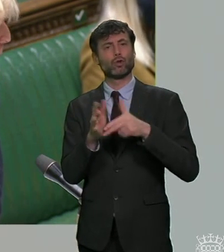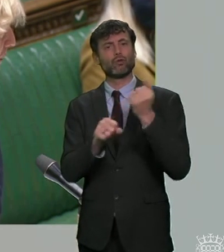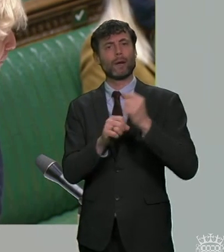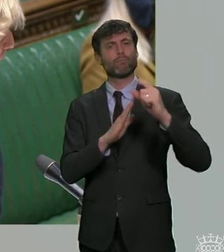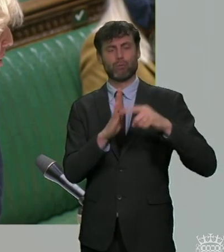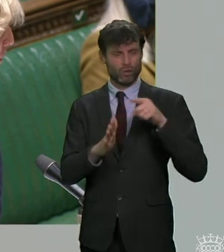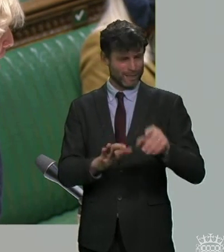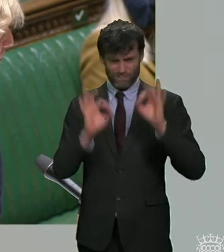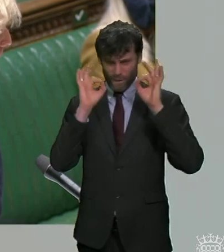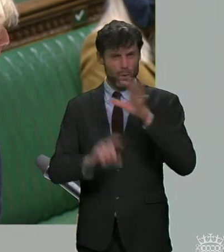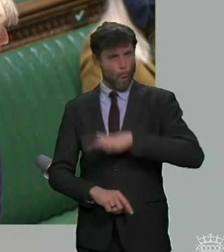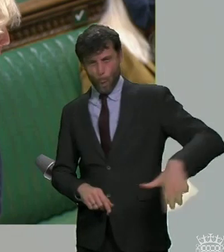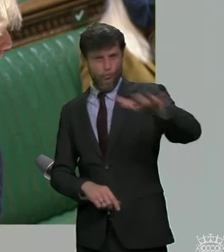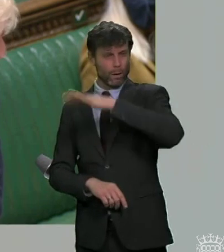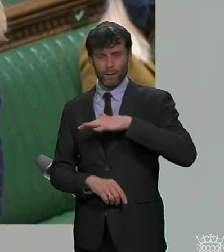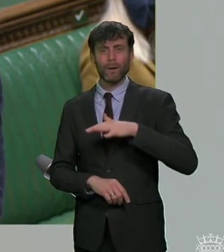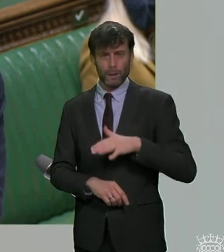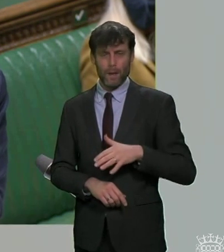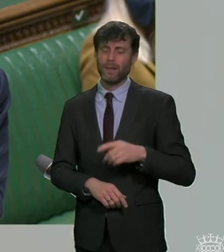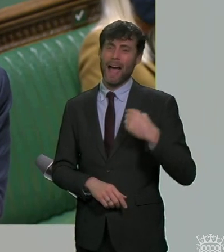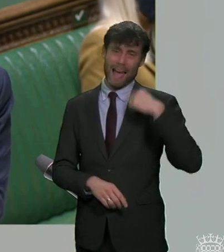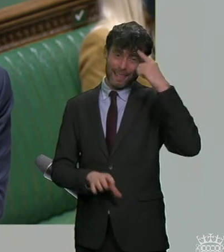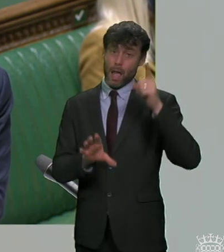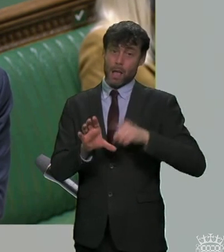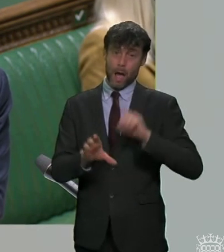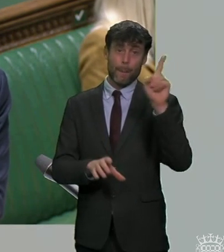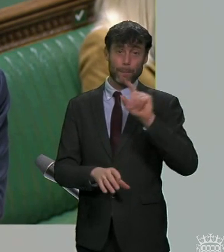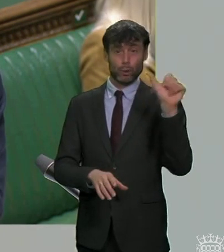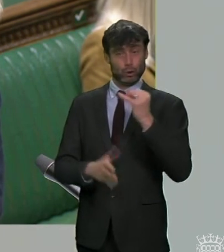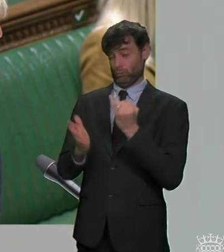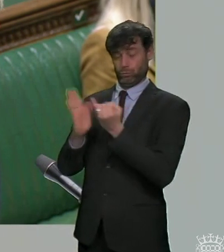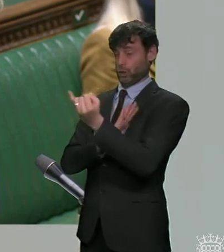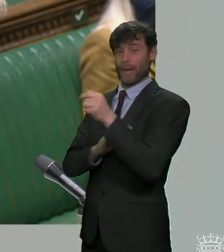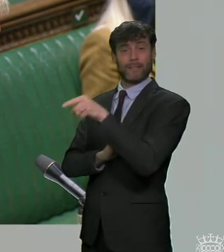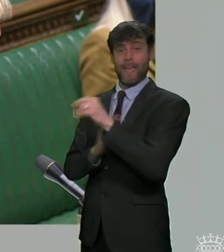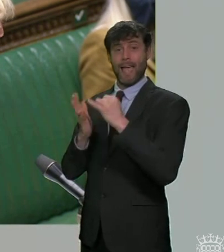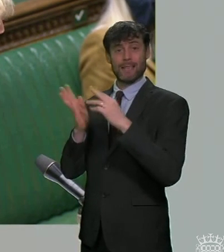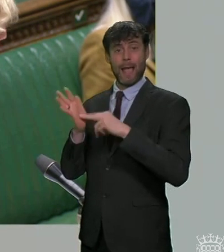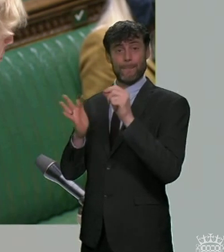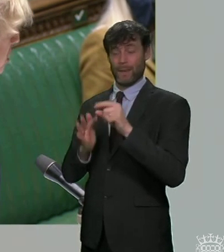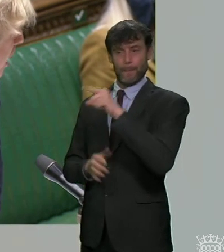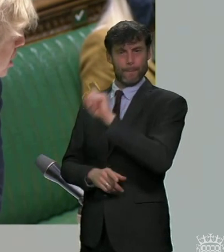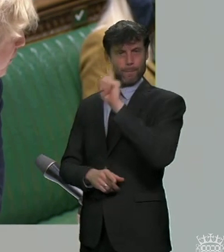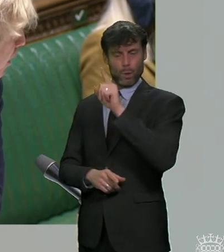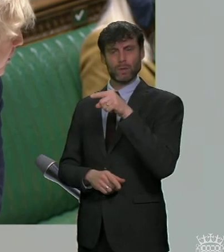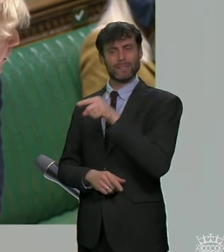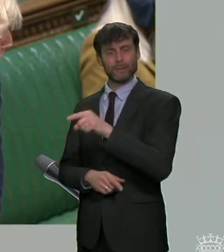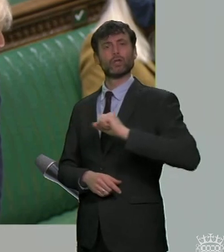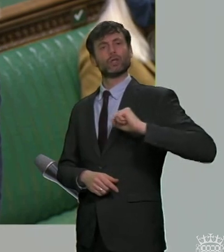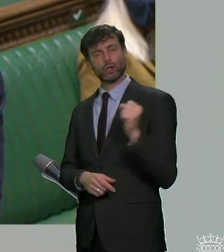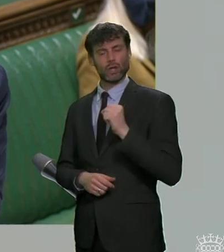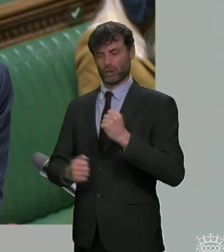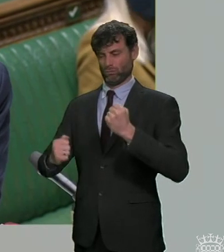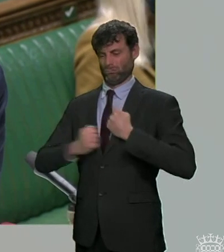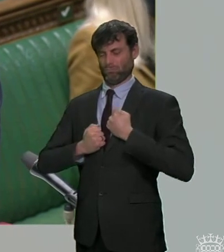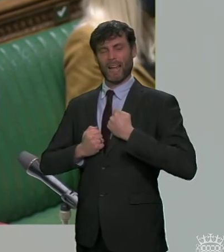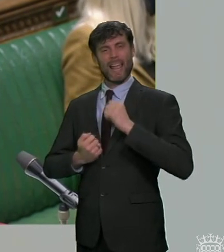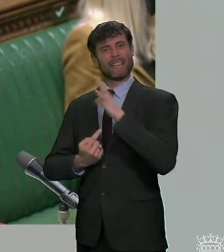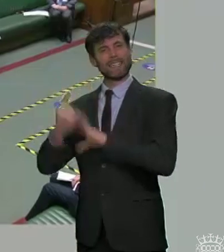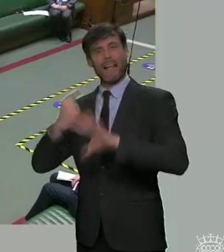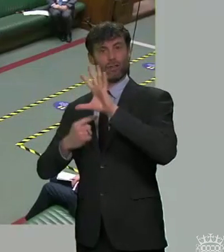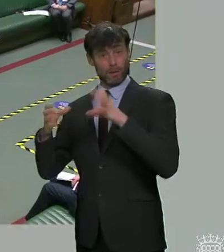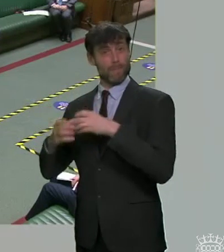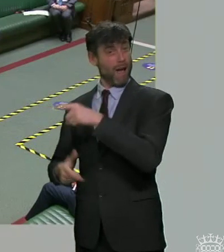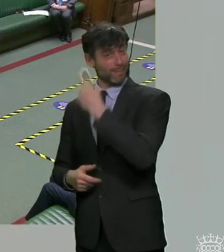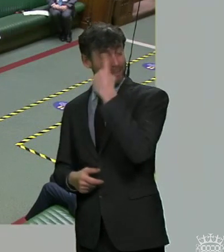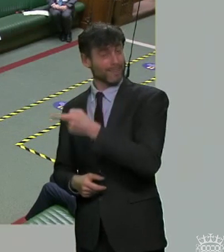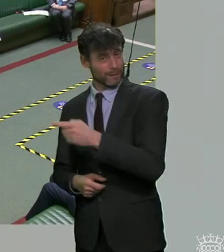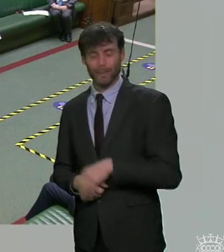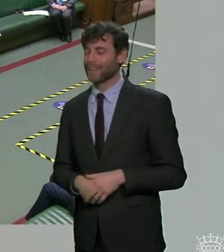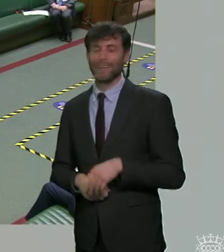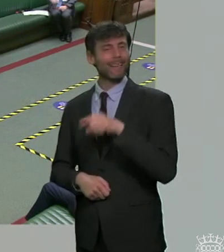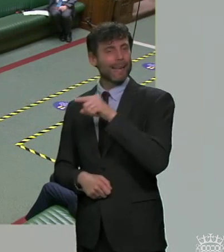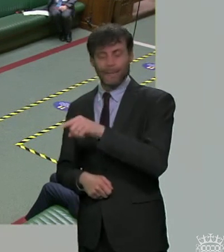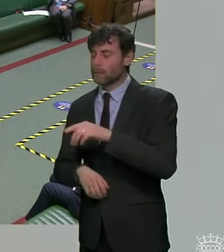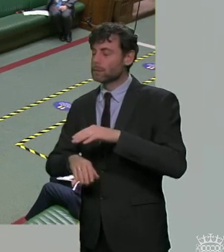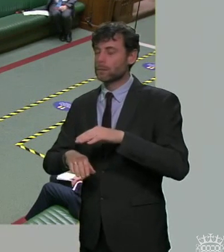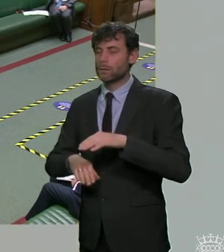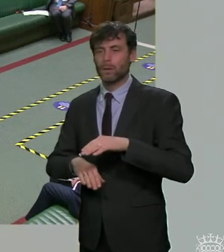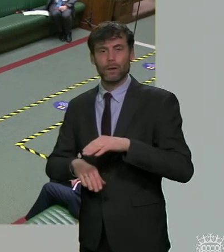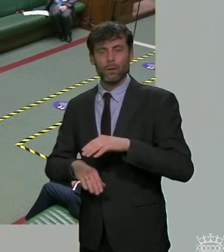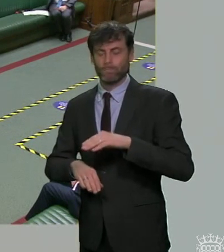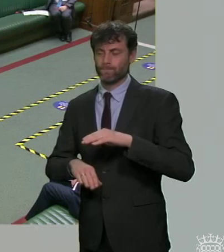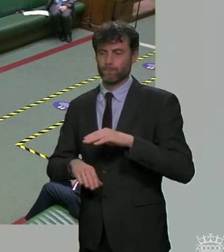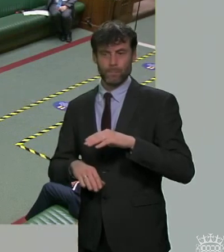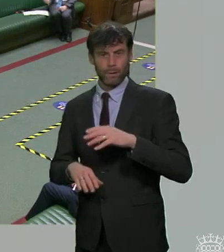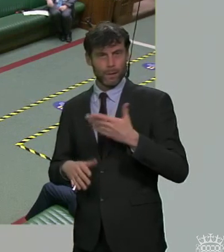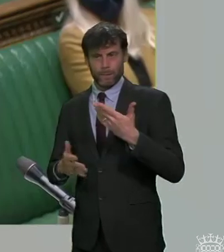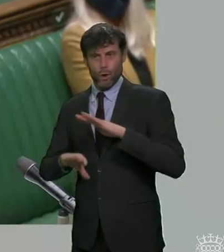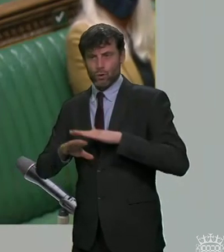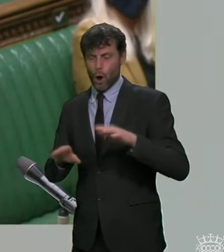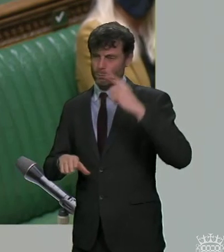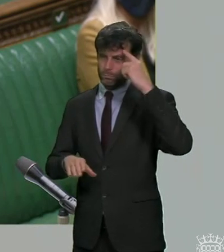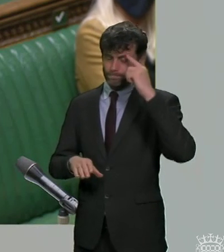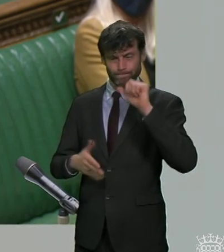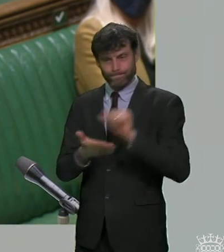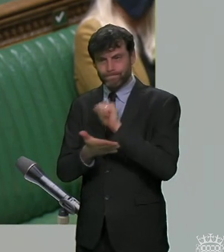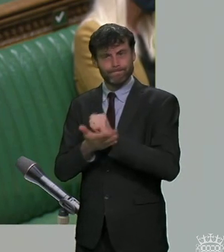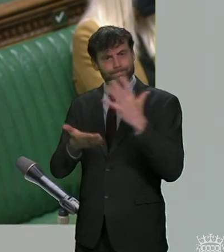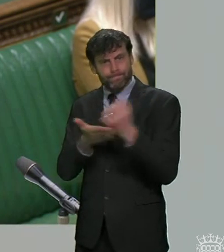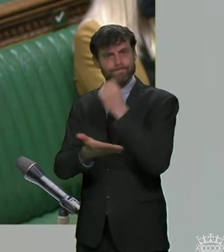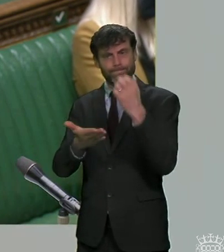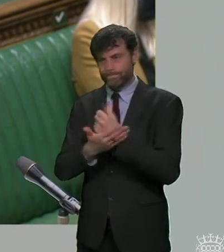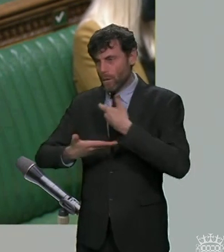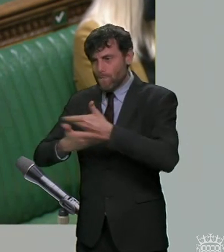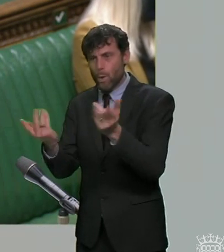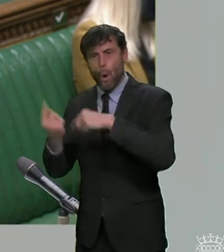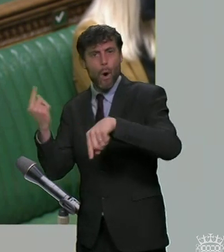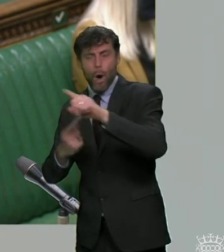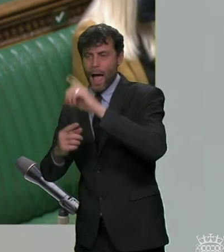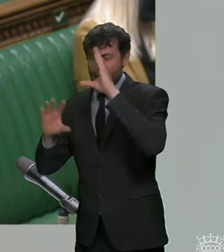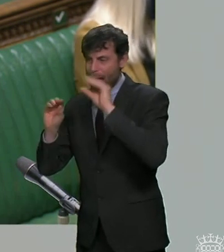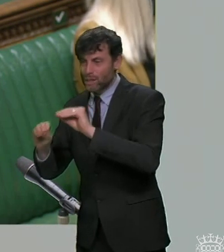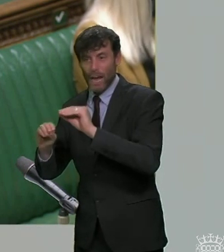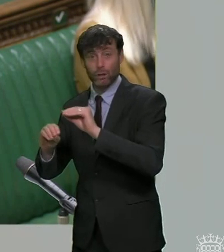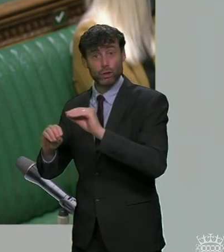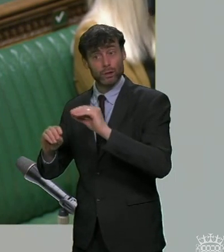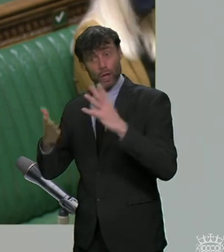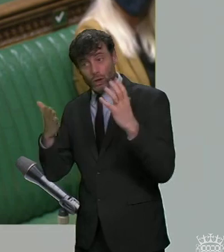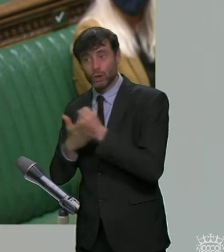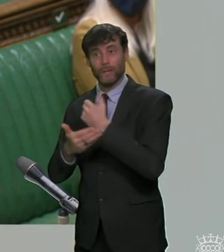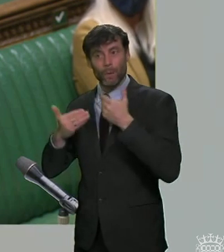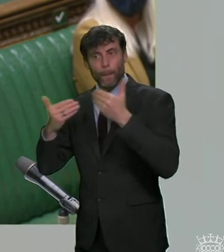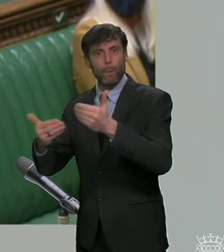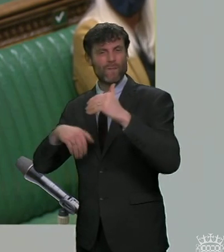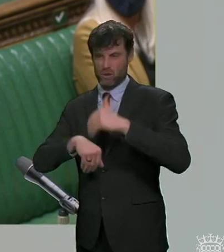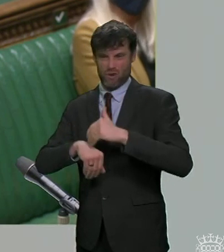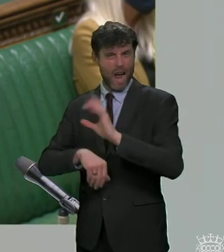I believe, by the way, that they should reject the SNP—a Scottish nationalist party, Mr Speaker—because it is failing the people of Scotland, failing to deliver on education, failing on crime and failing on the economy.